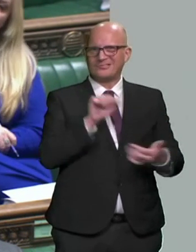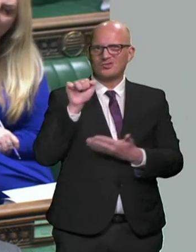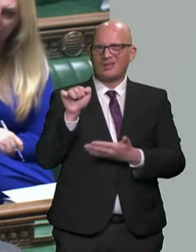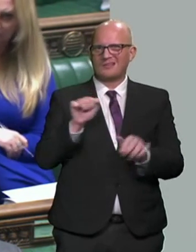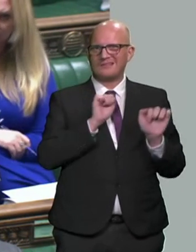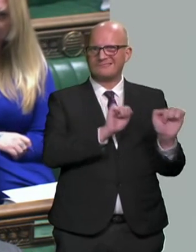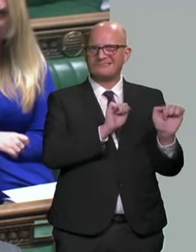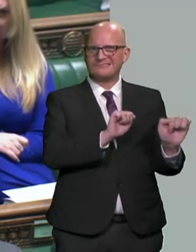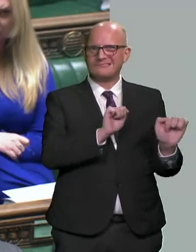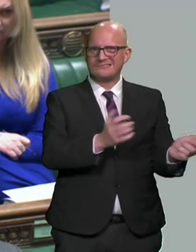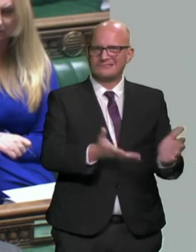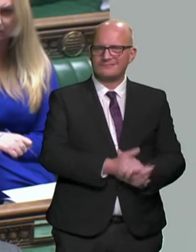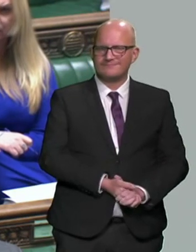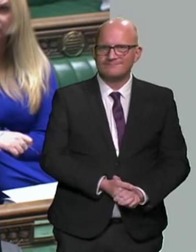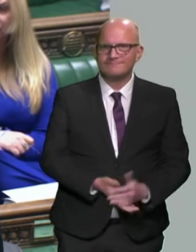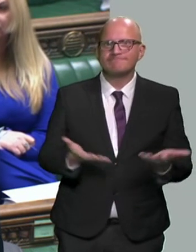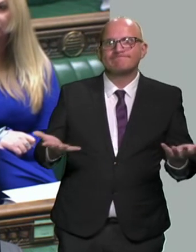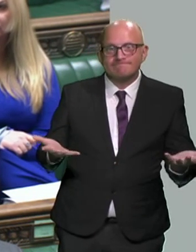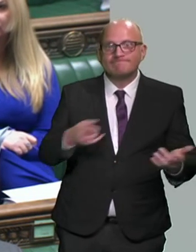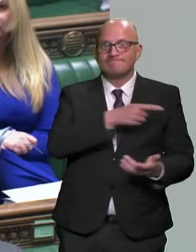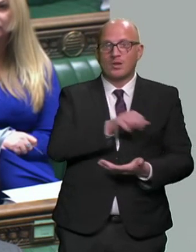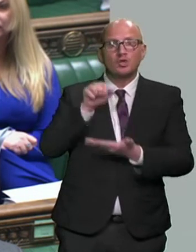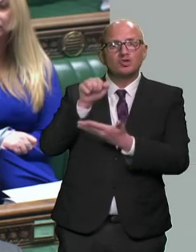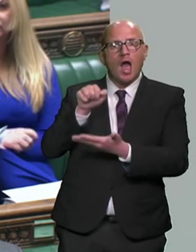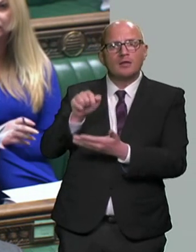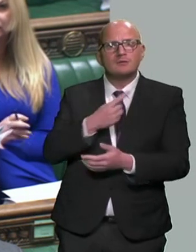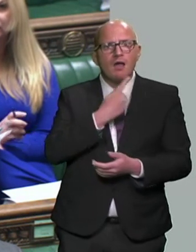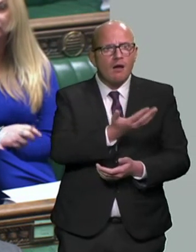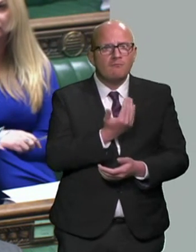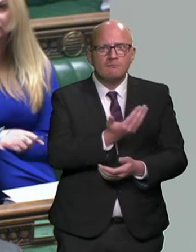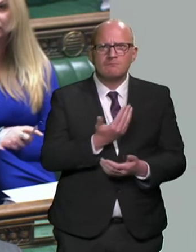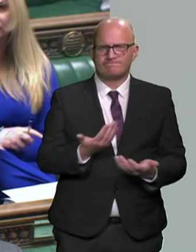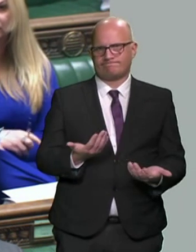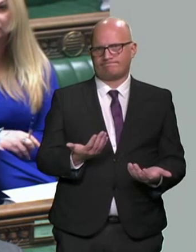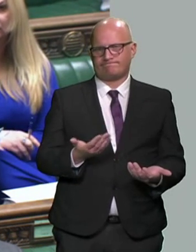What we heard today from the Chancellor was not enough.